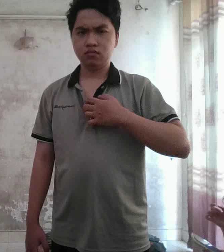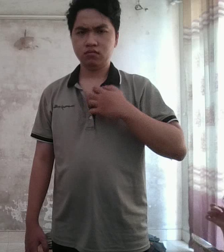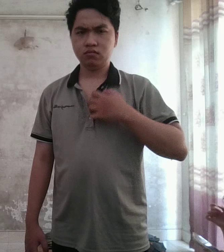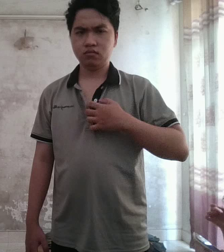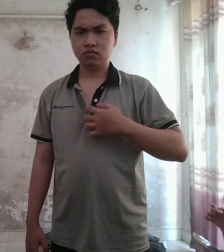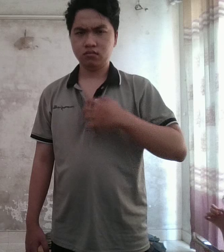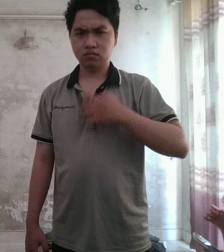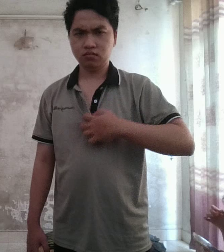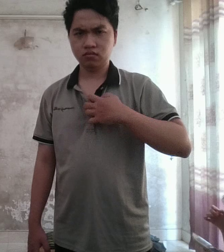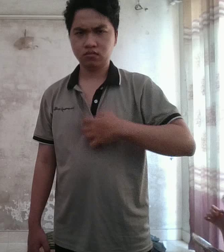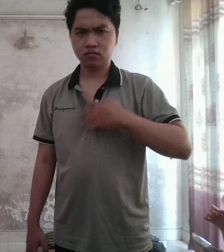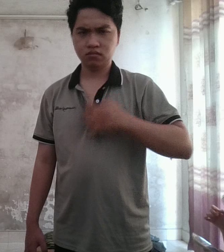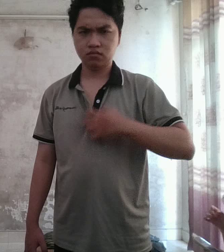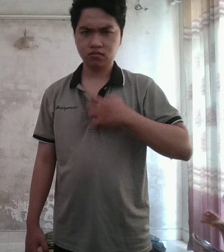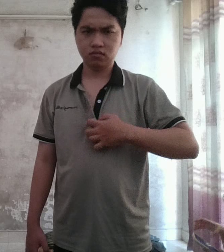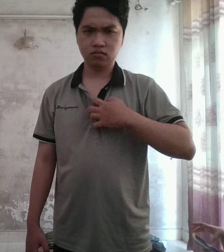ghen